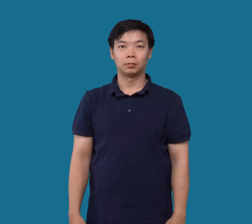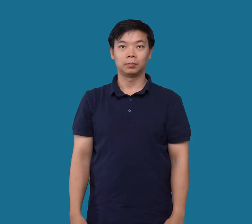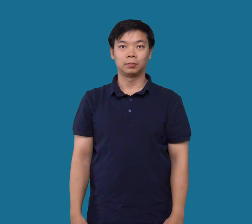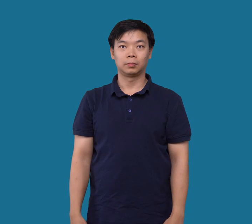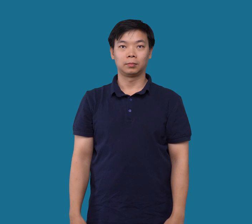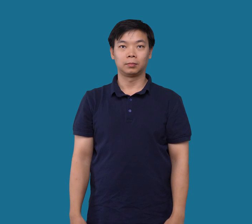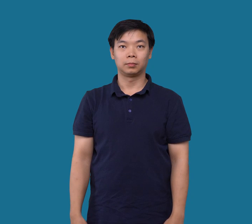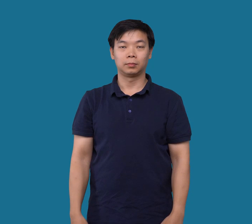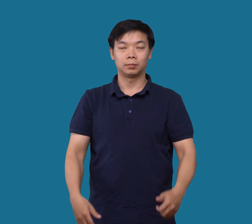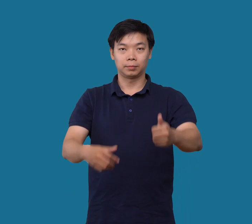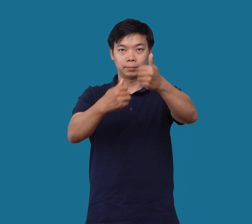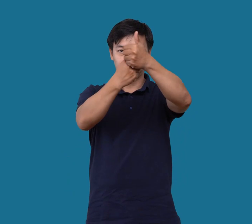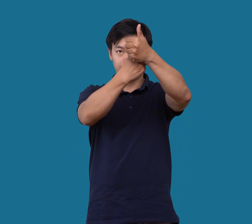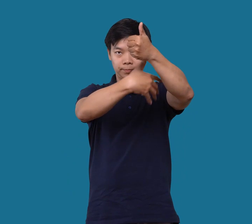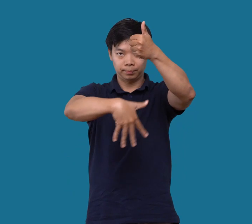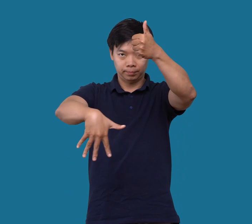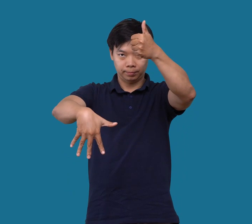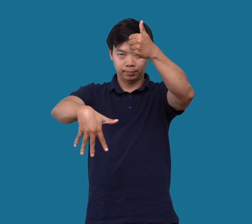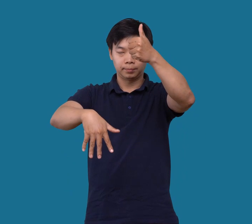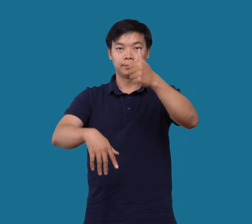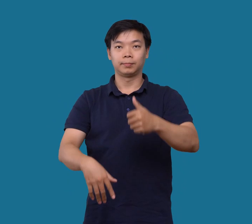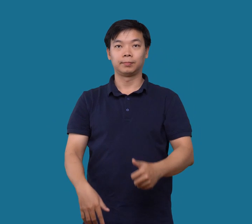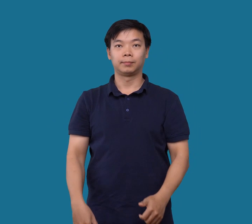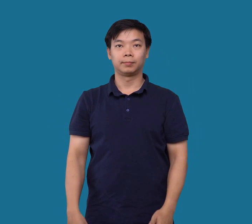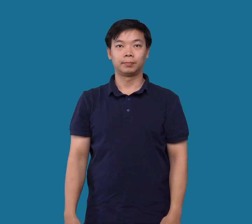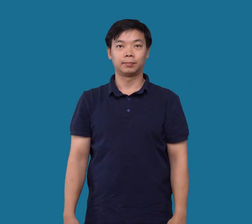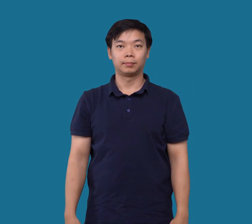hệ thống